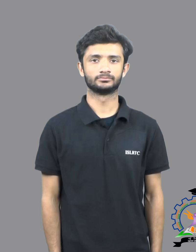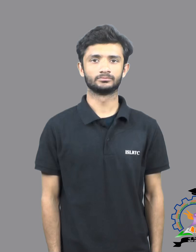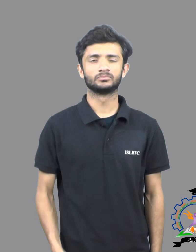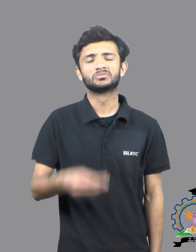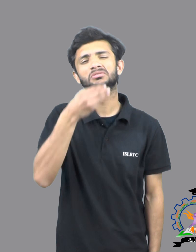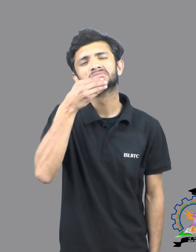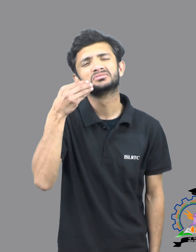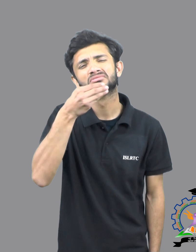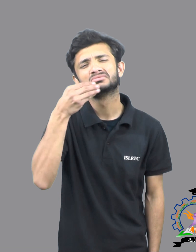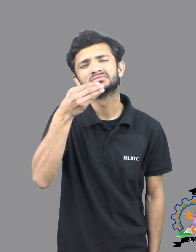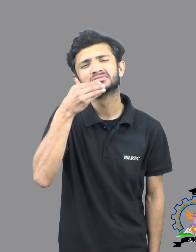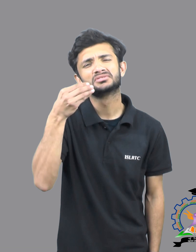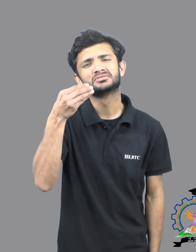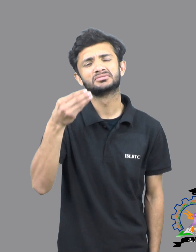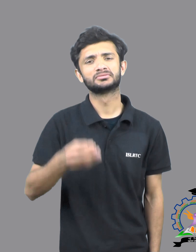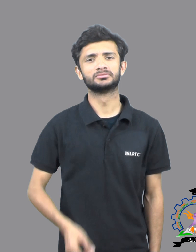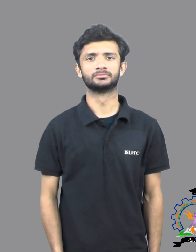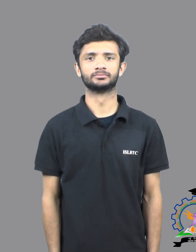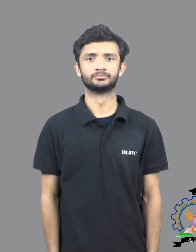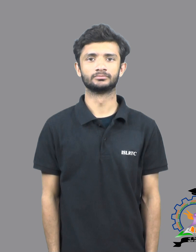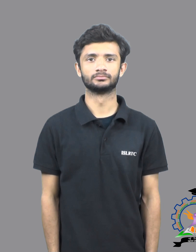Please